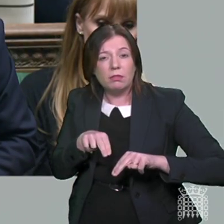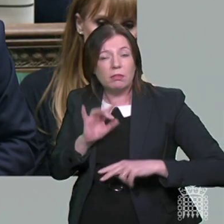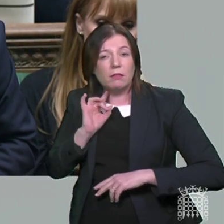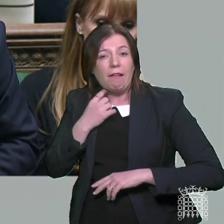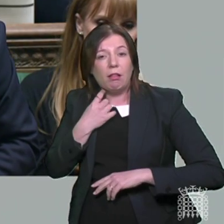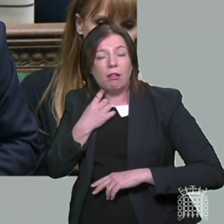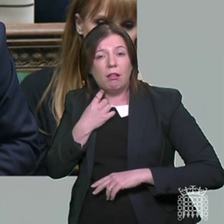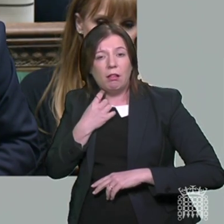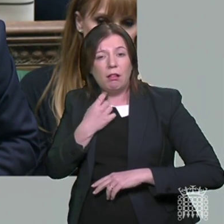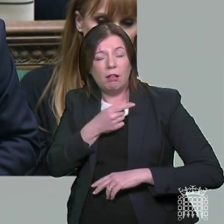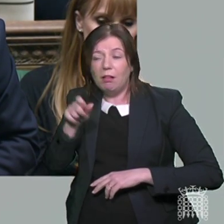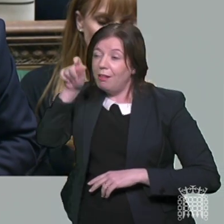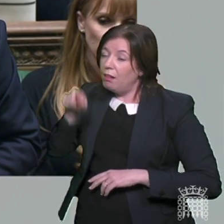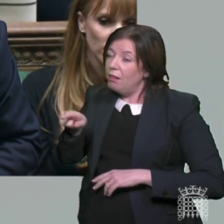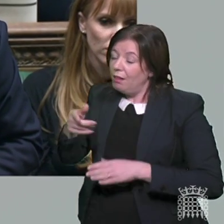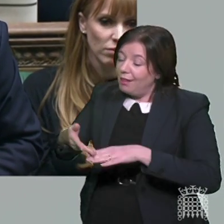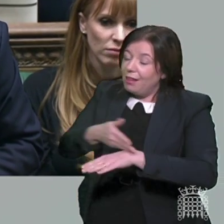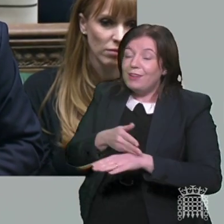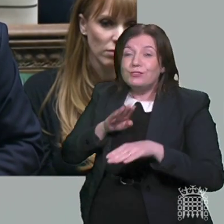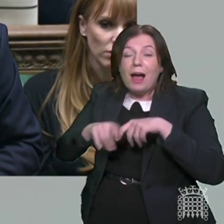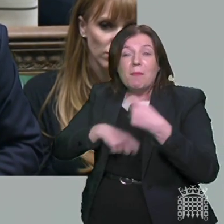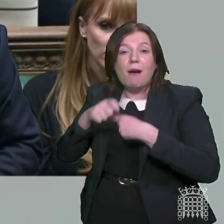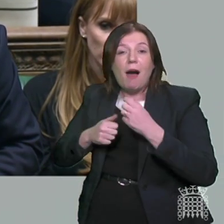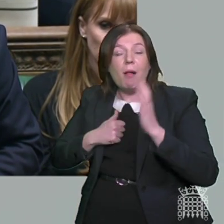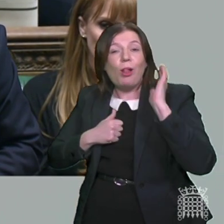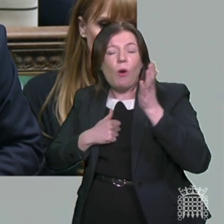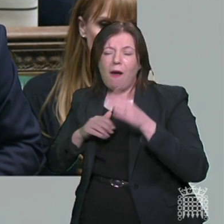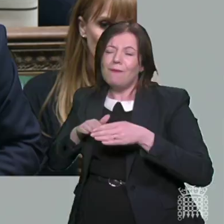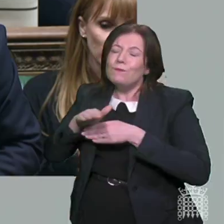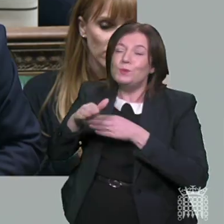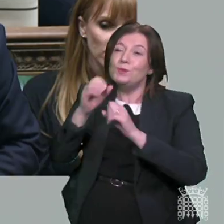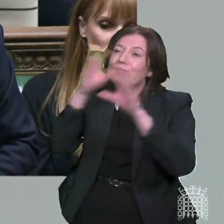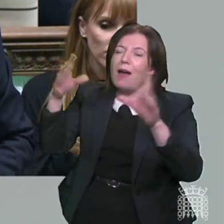Zara was a brilliant young woman; a trainee lawyer with a bright future.